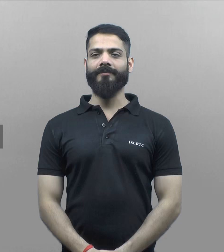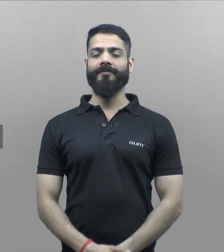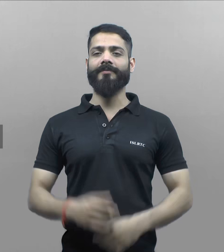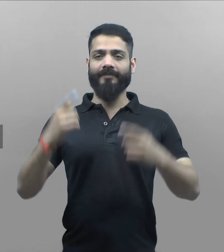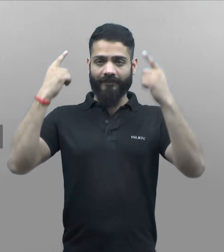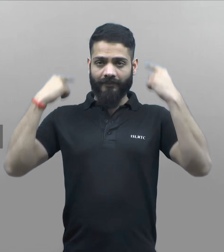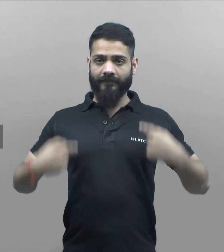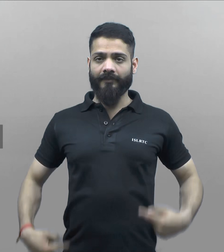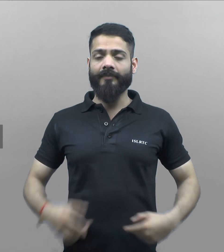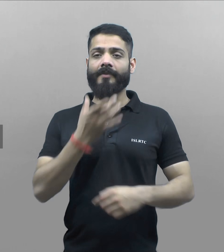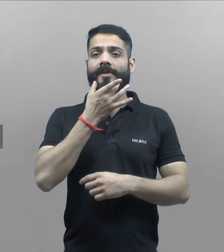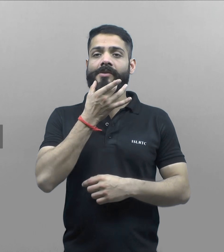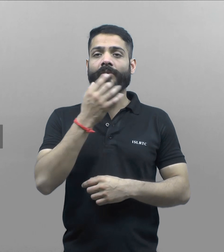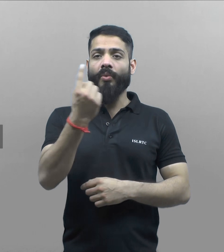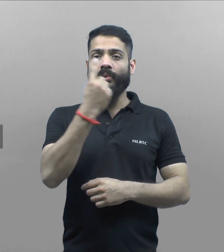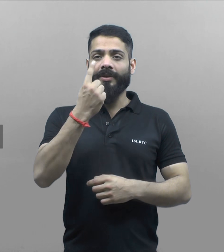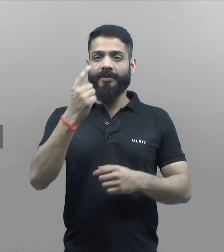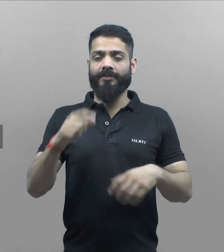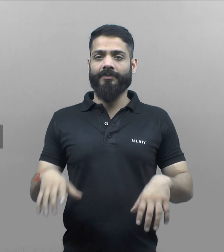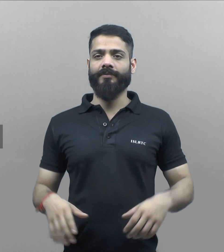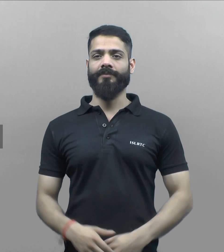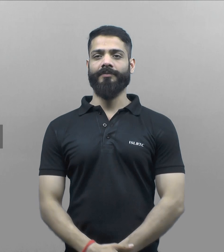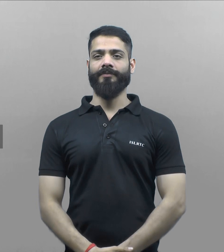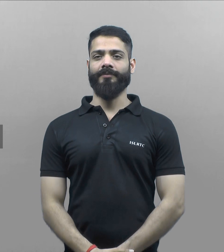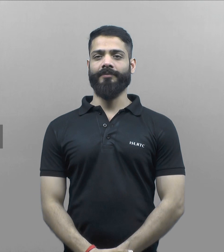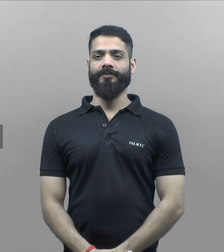Skeleton